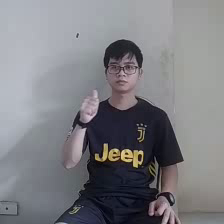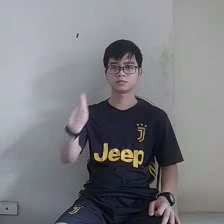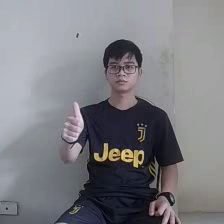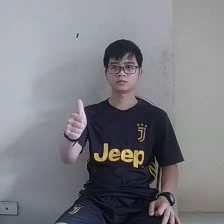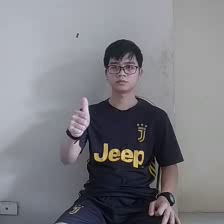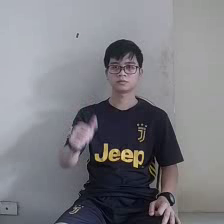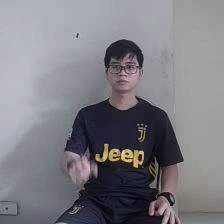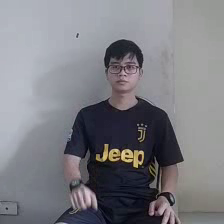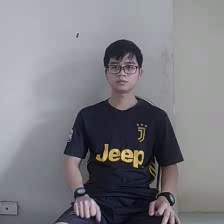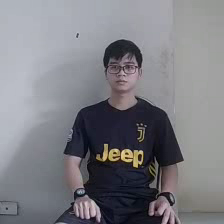Thích